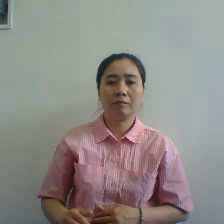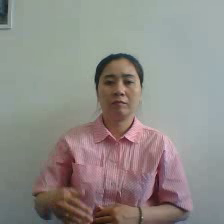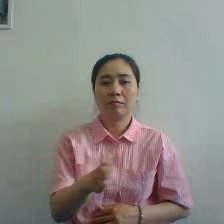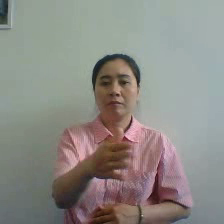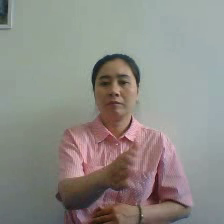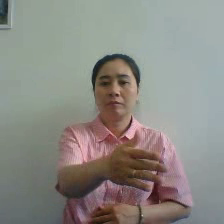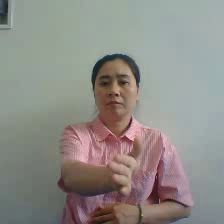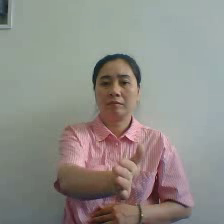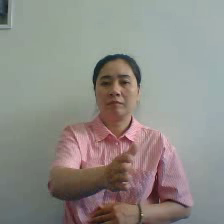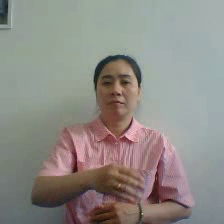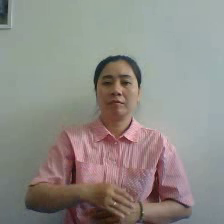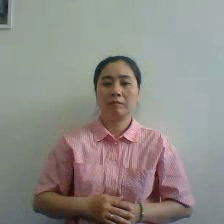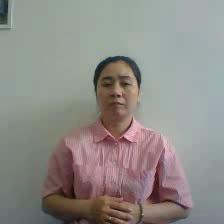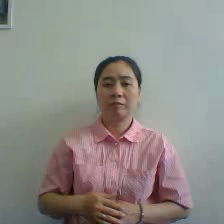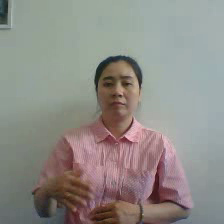Cá